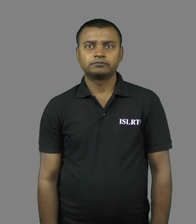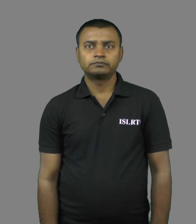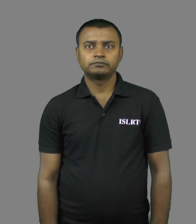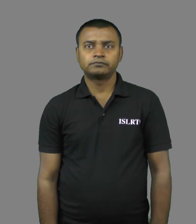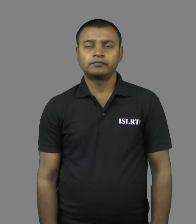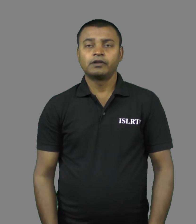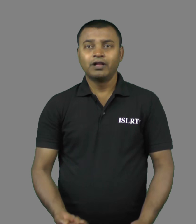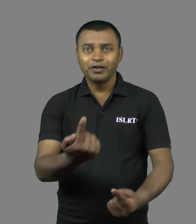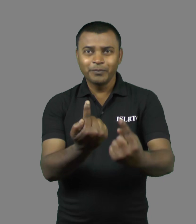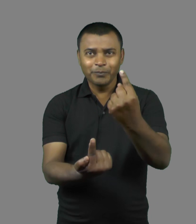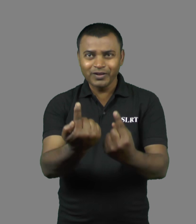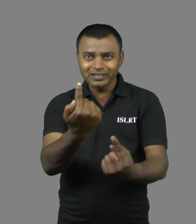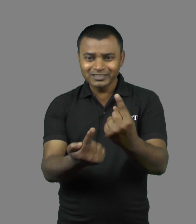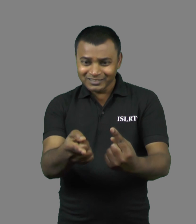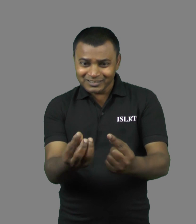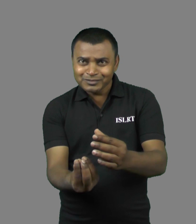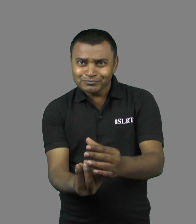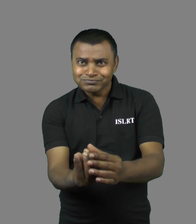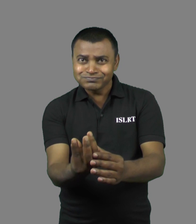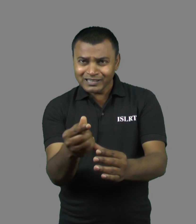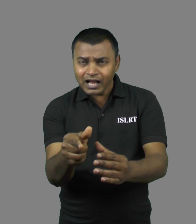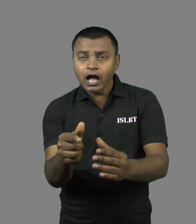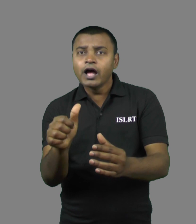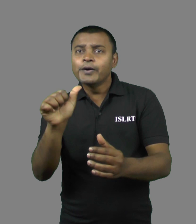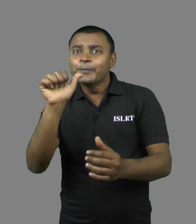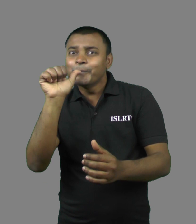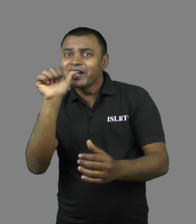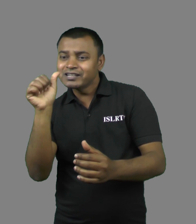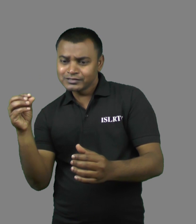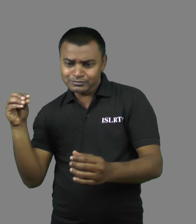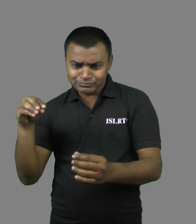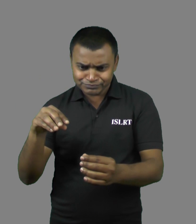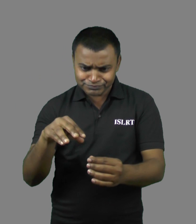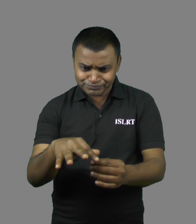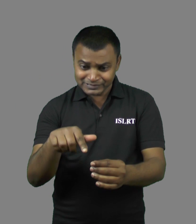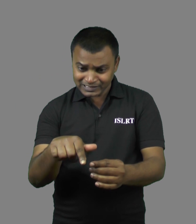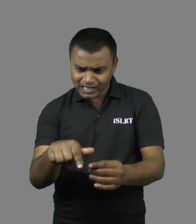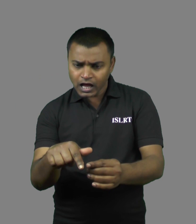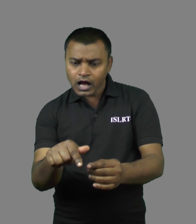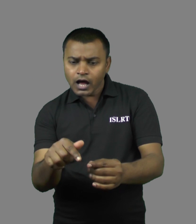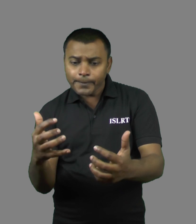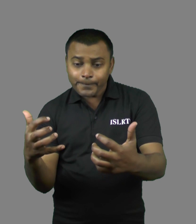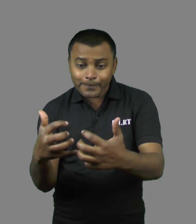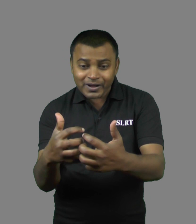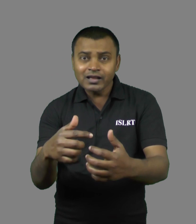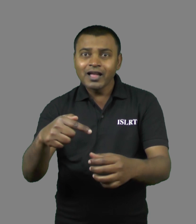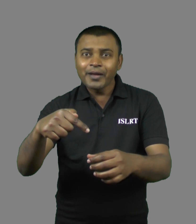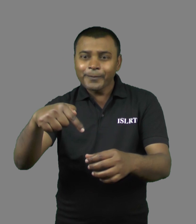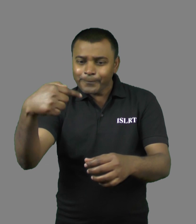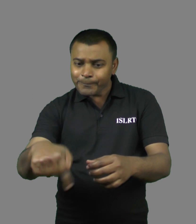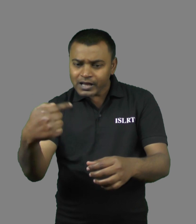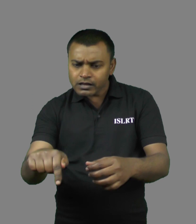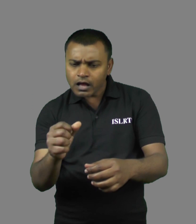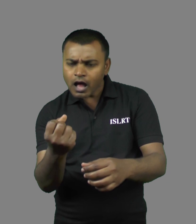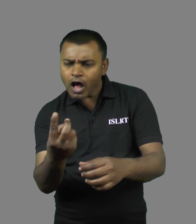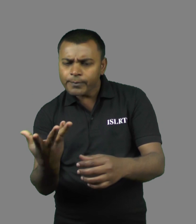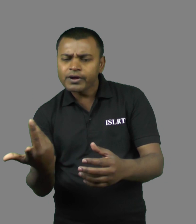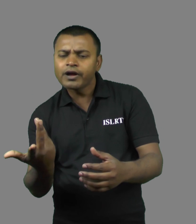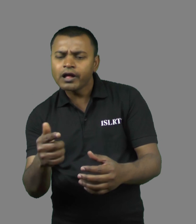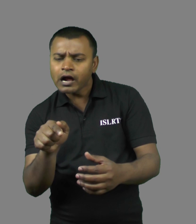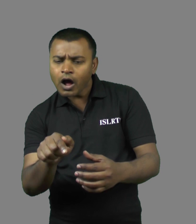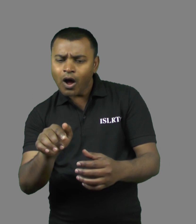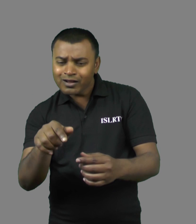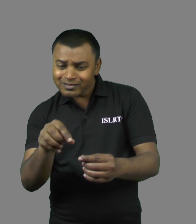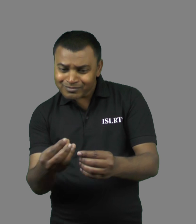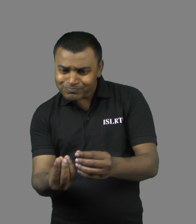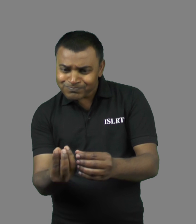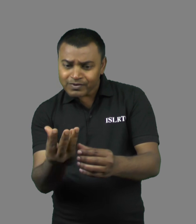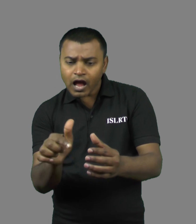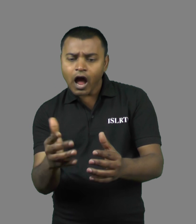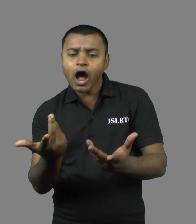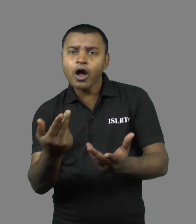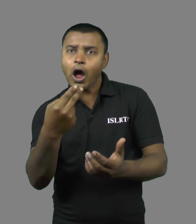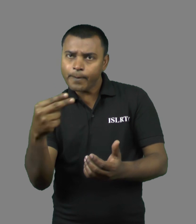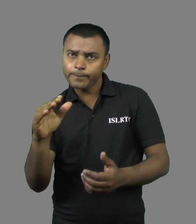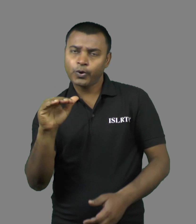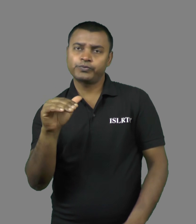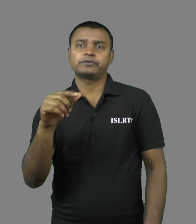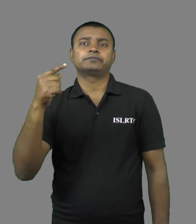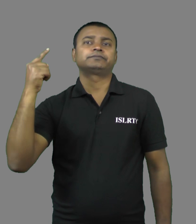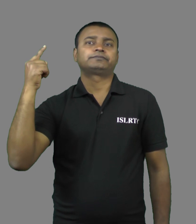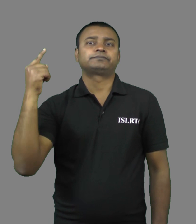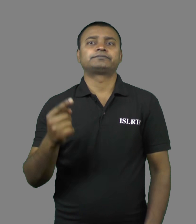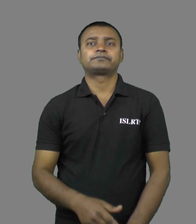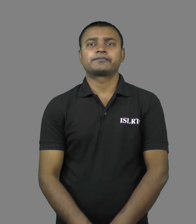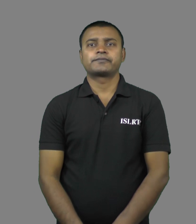Plant Water Relation